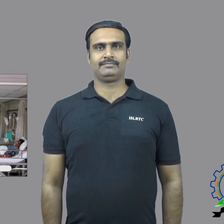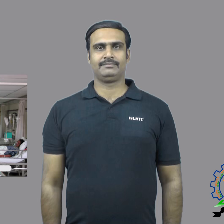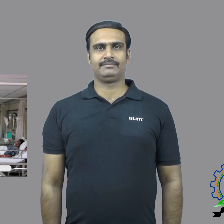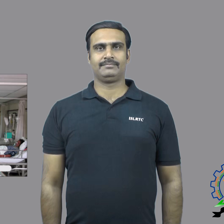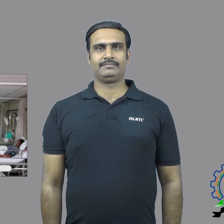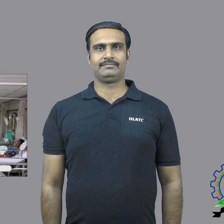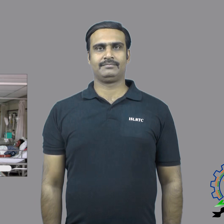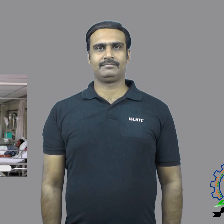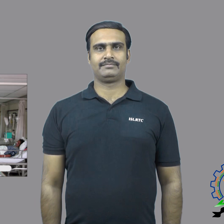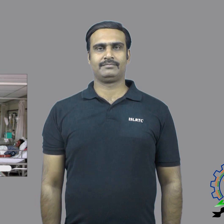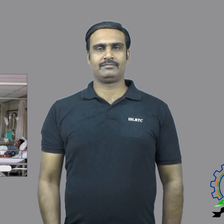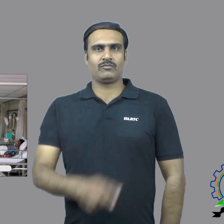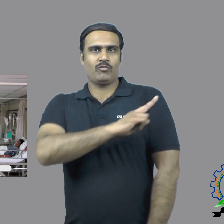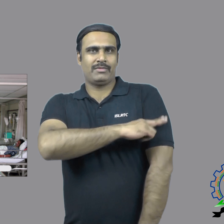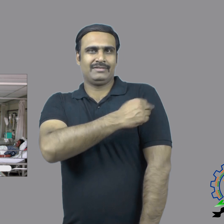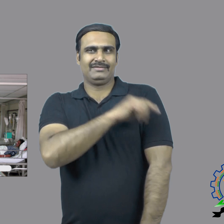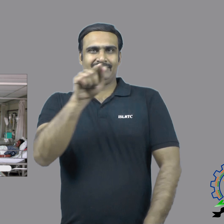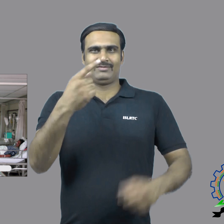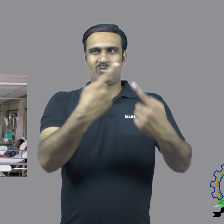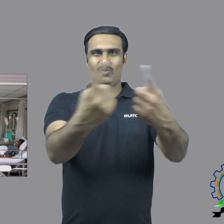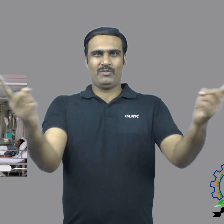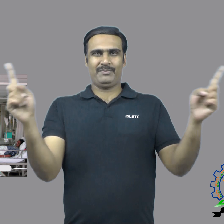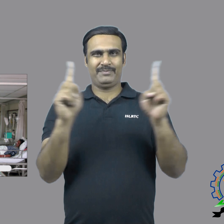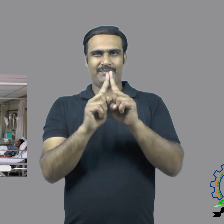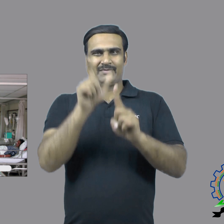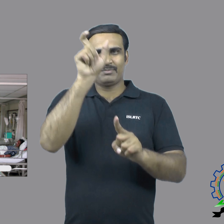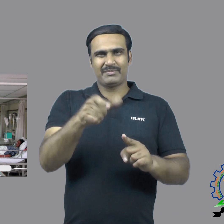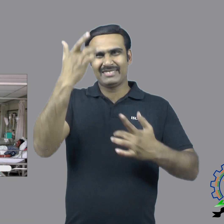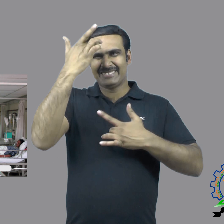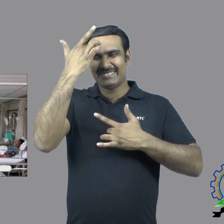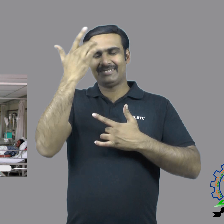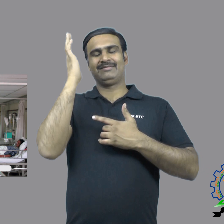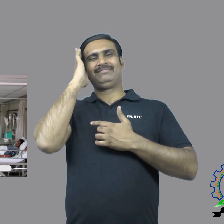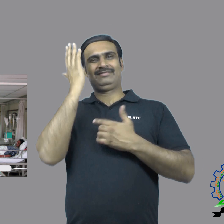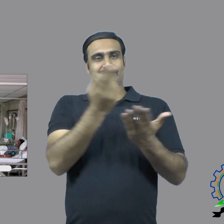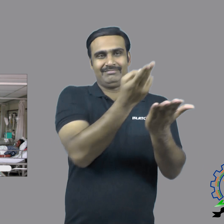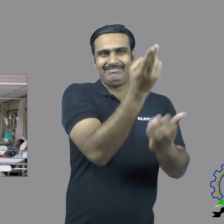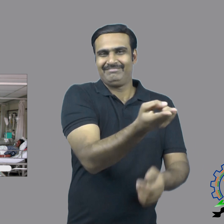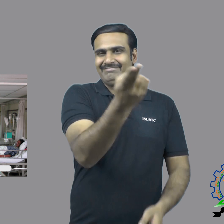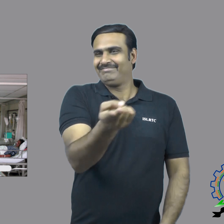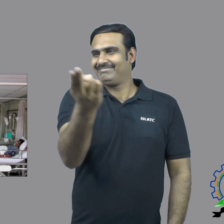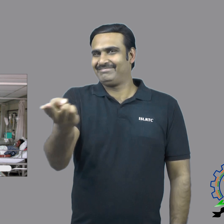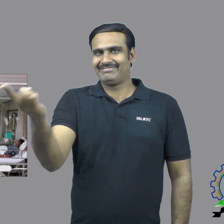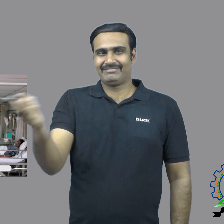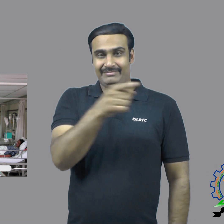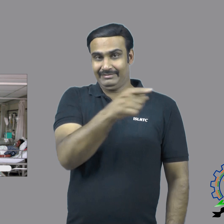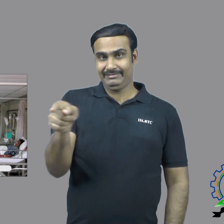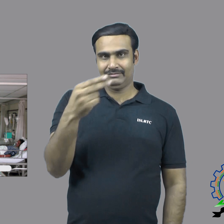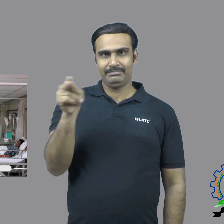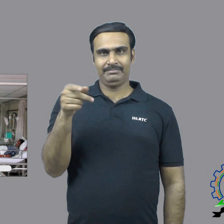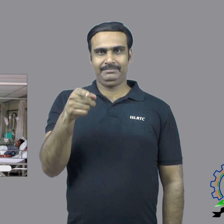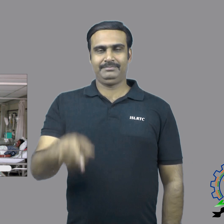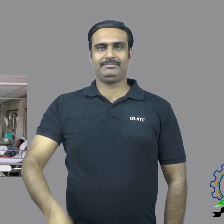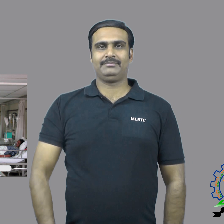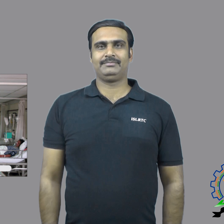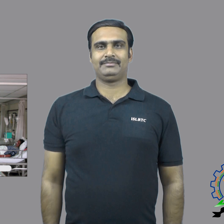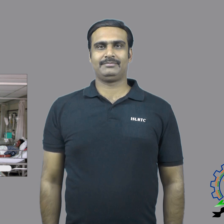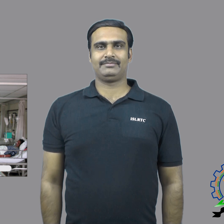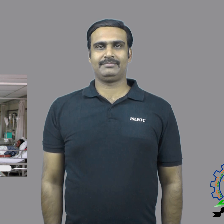Ward